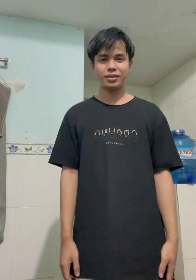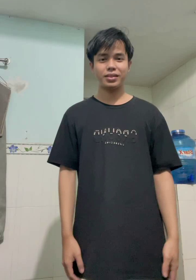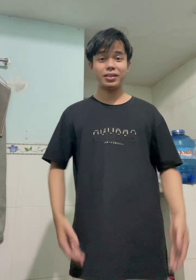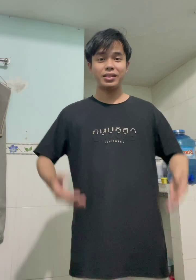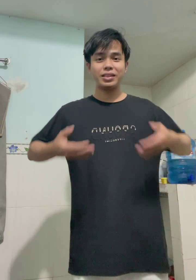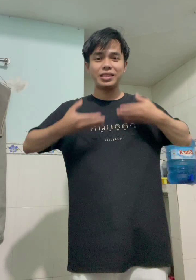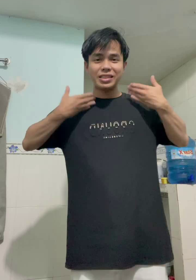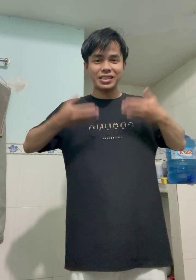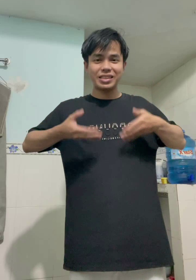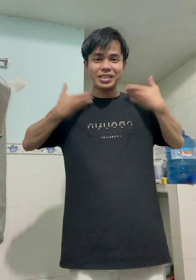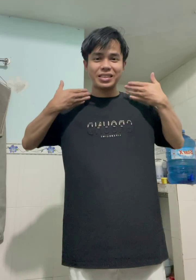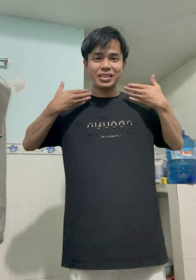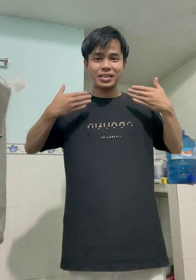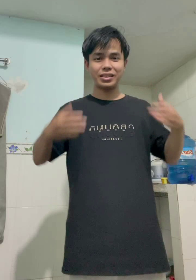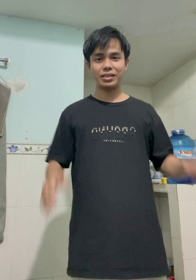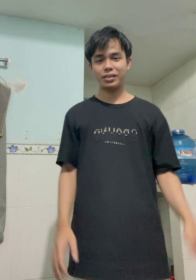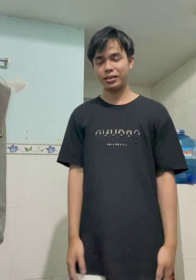vui ve